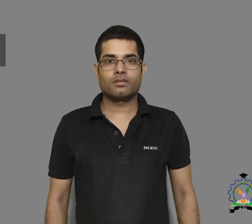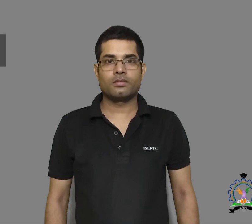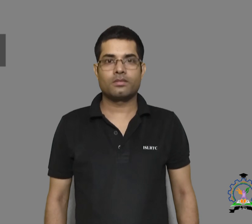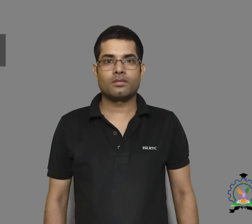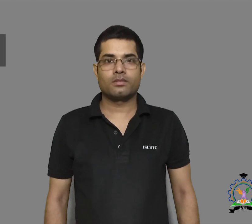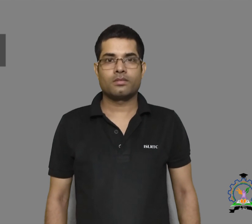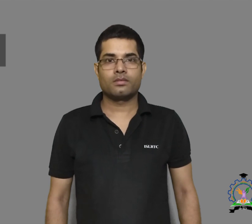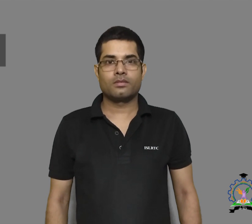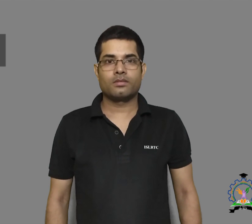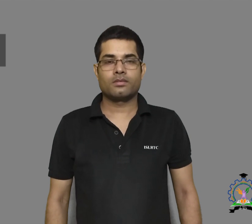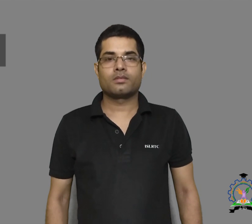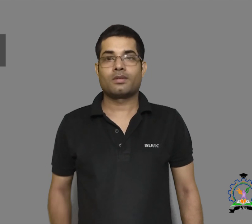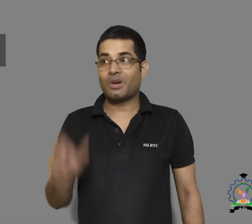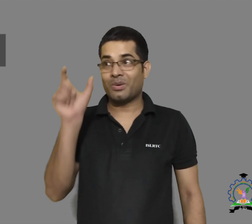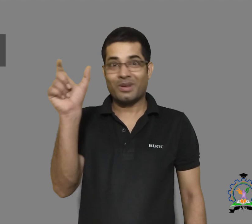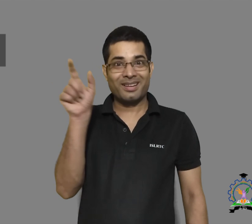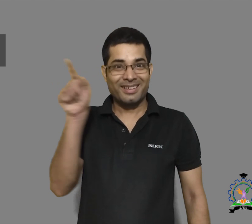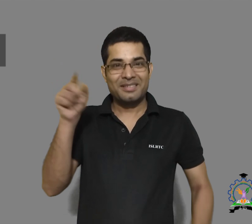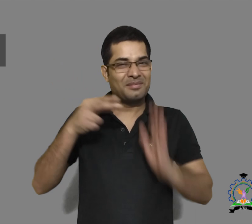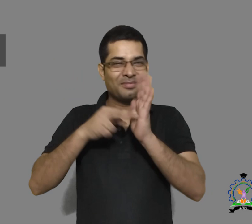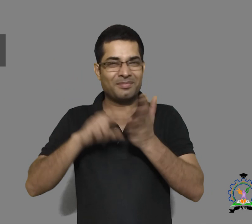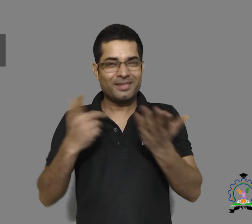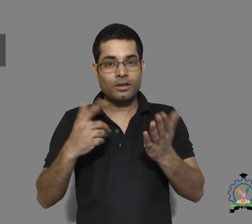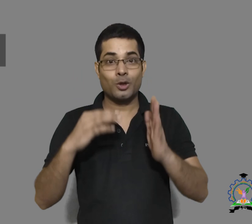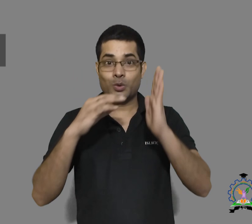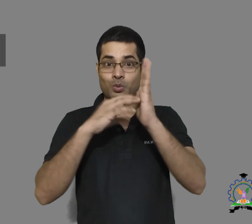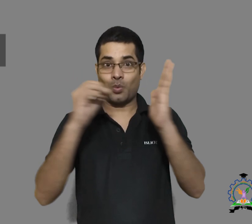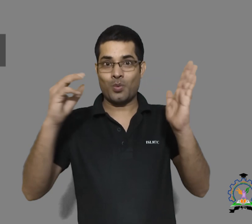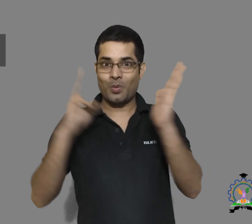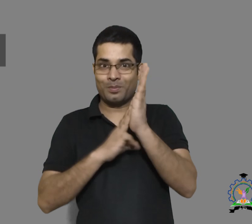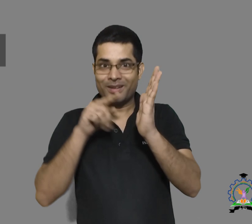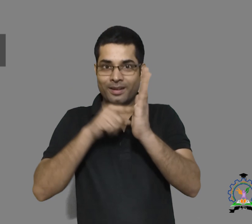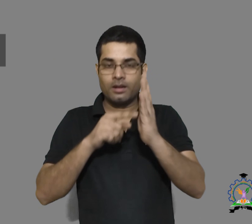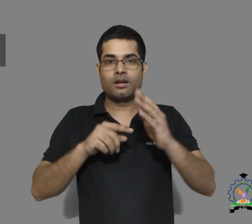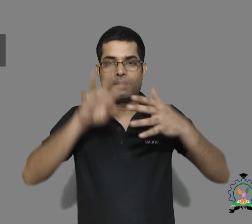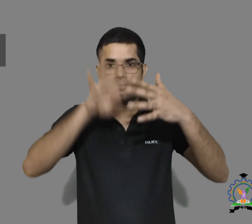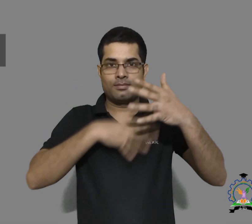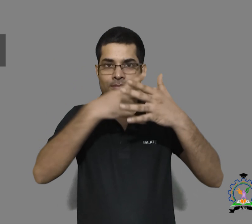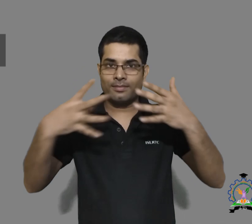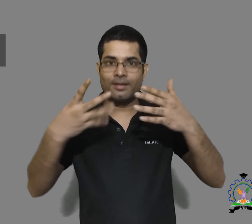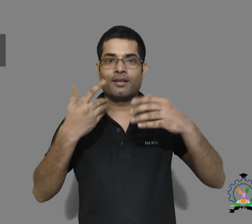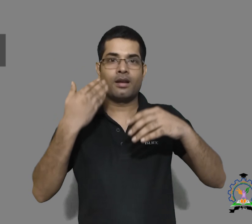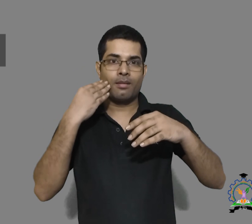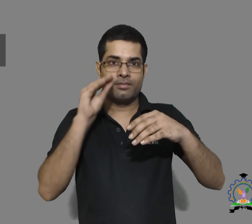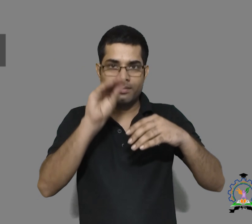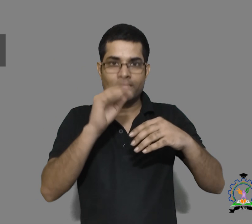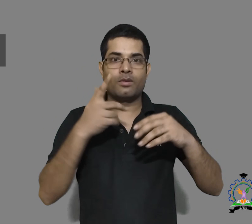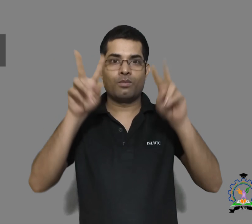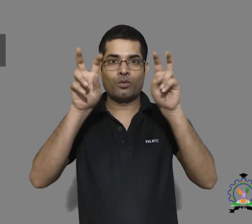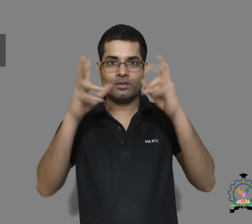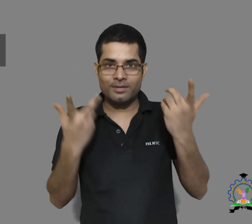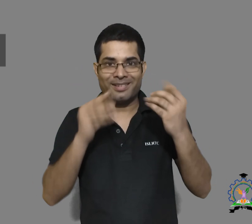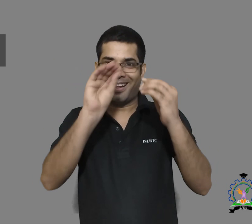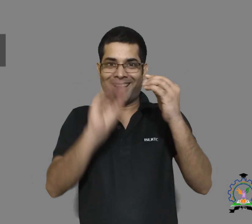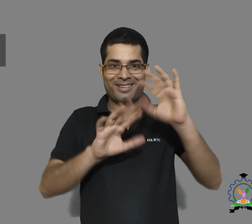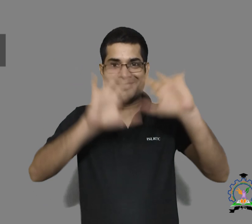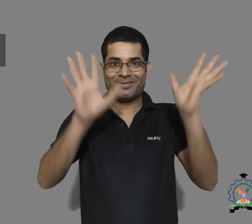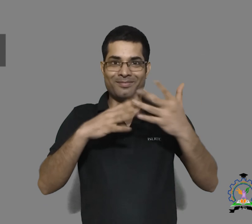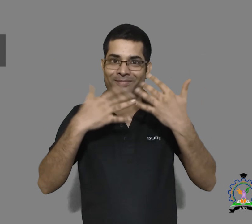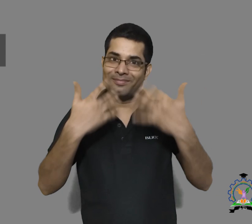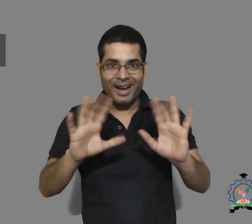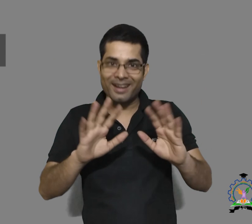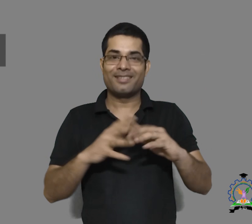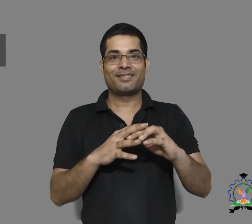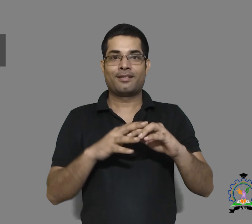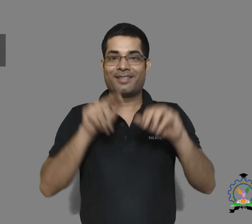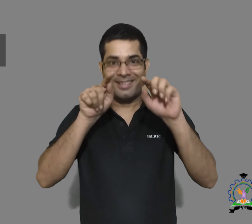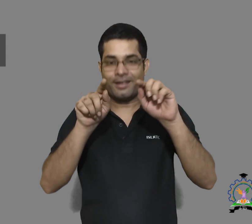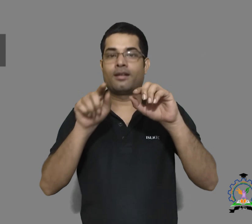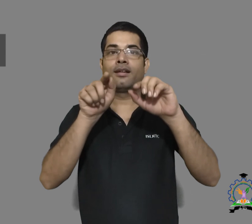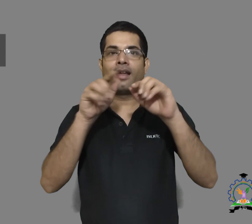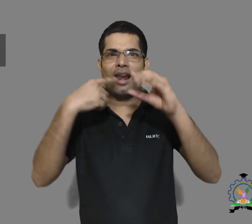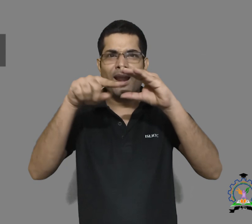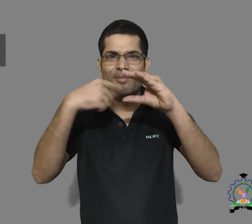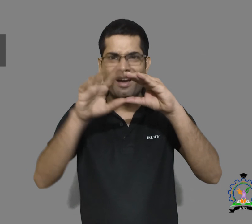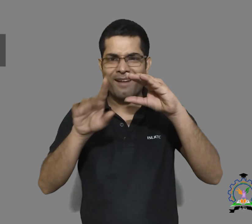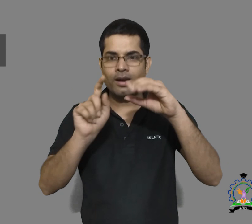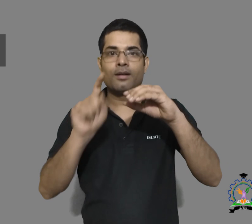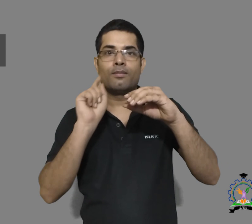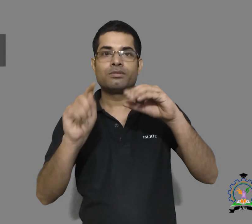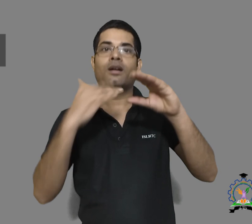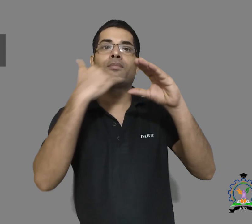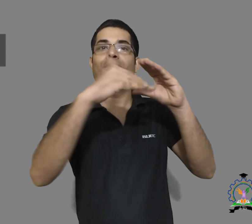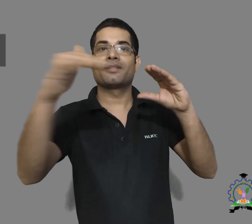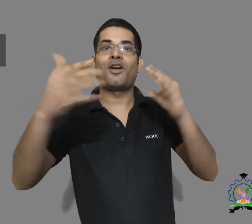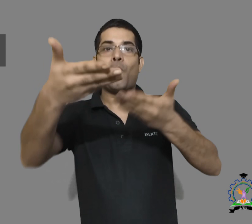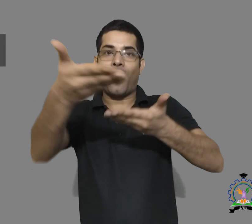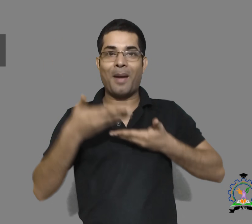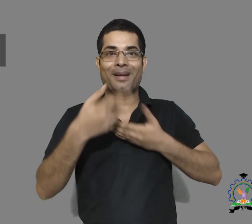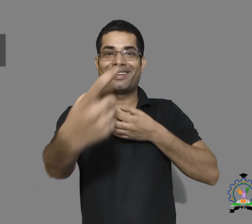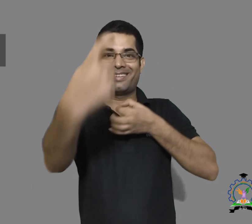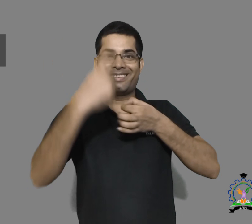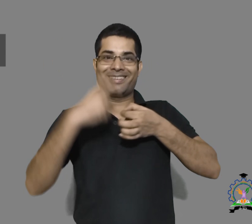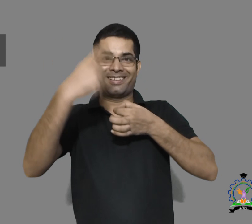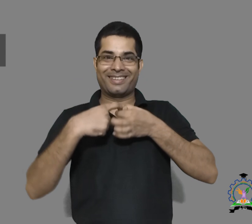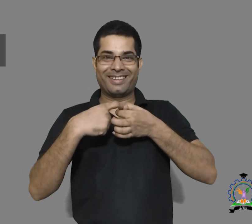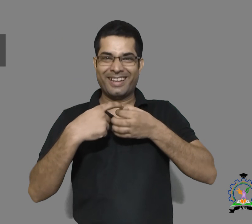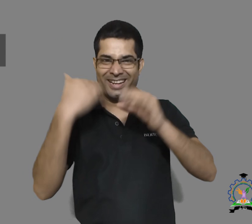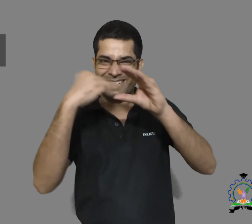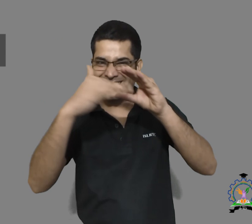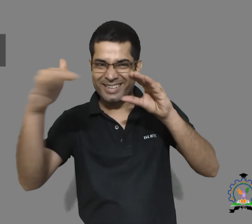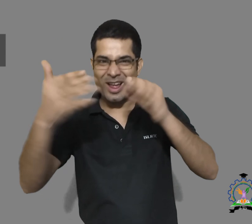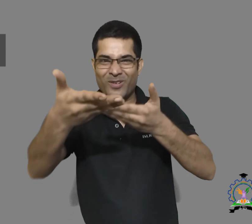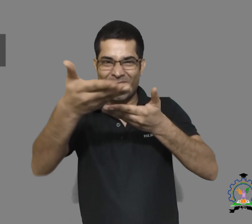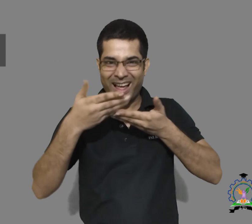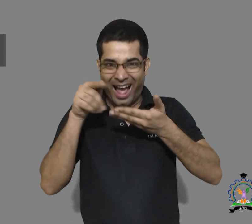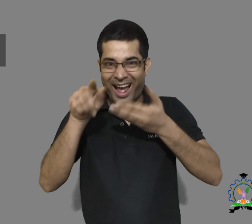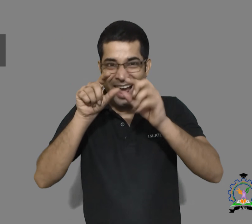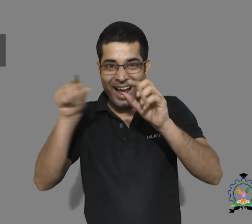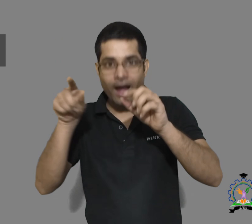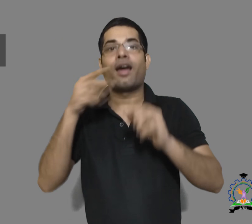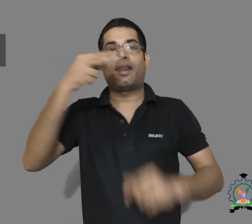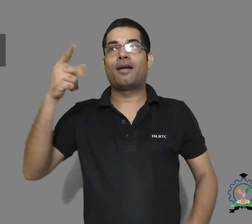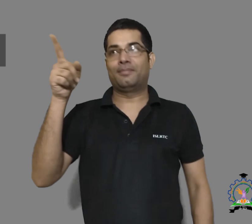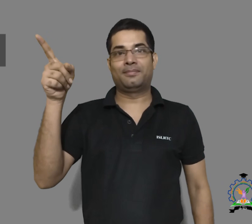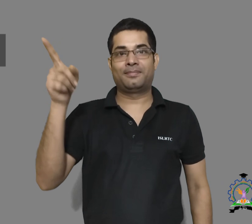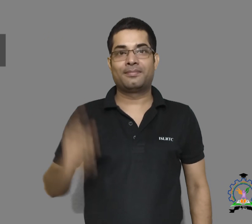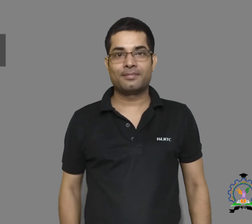Invitation Email